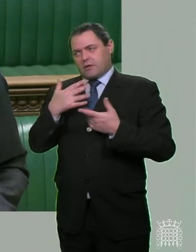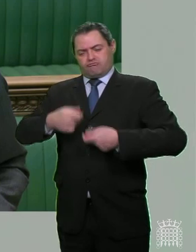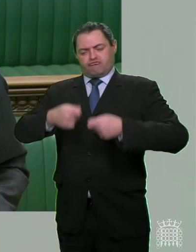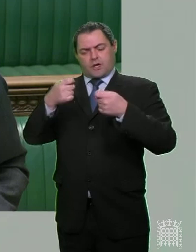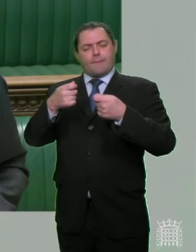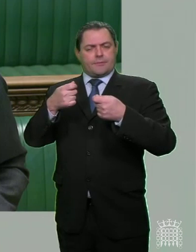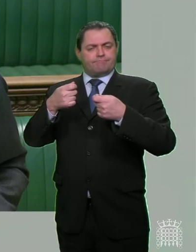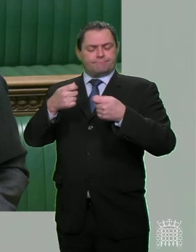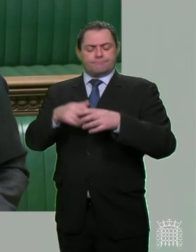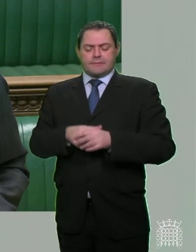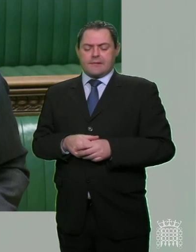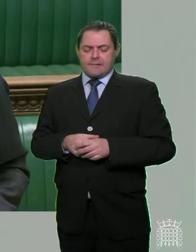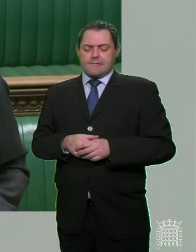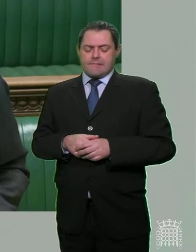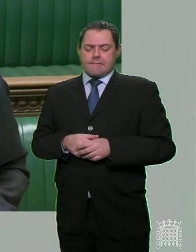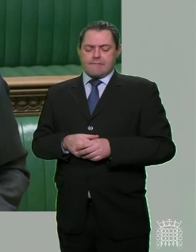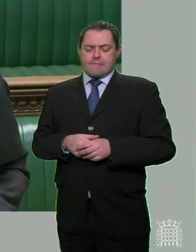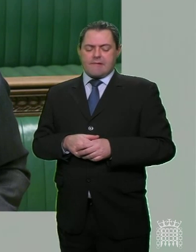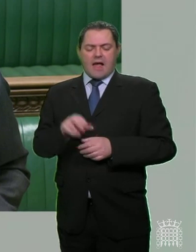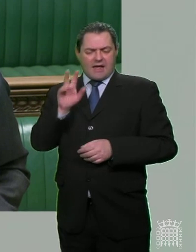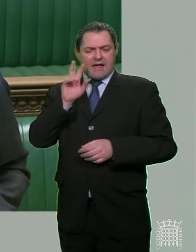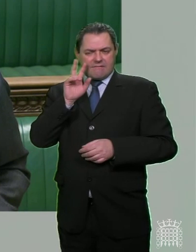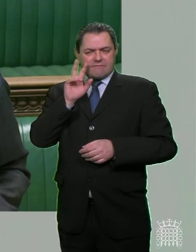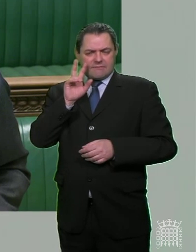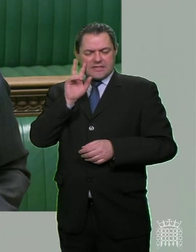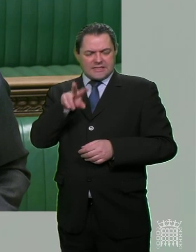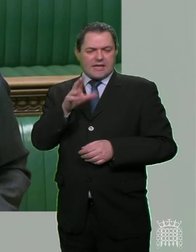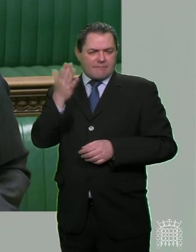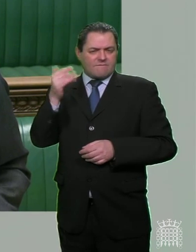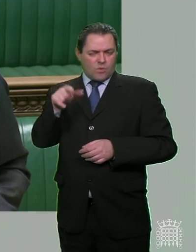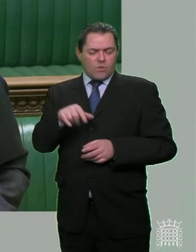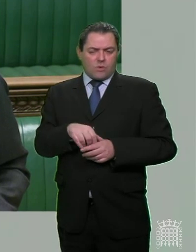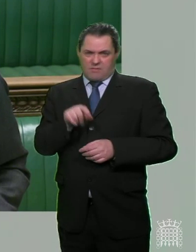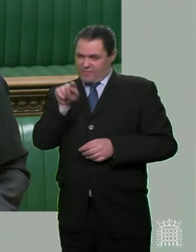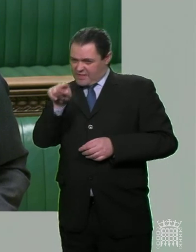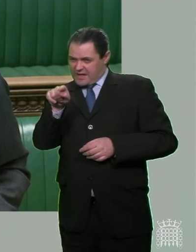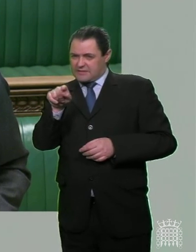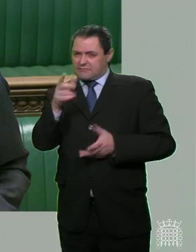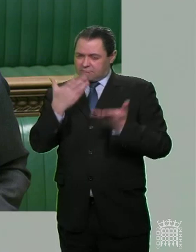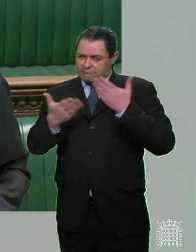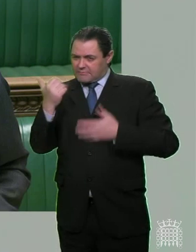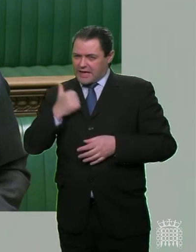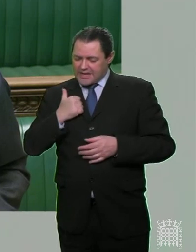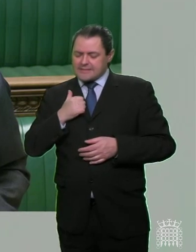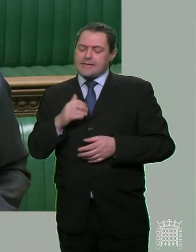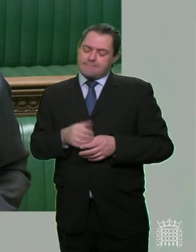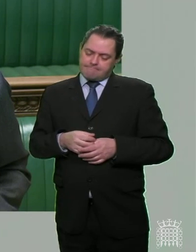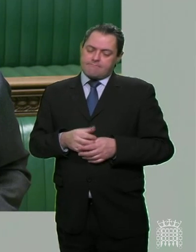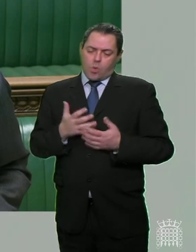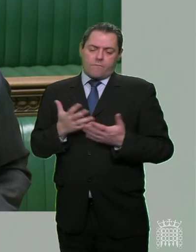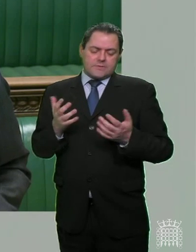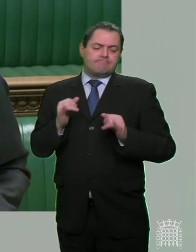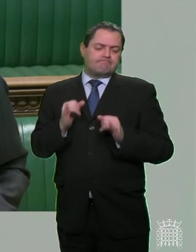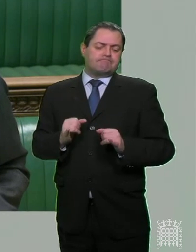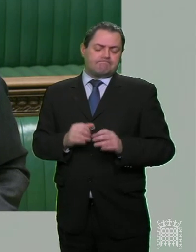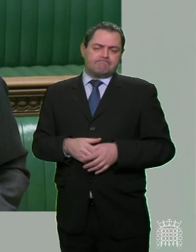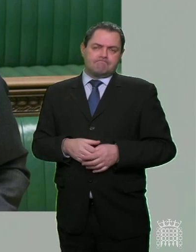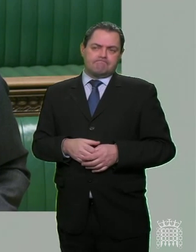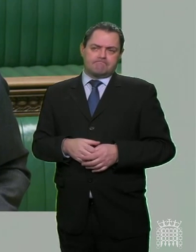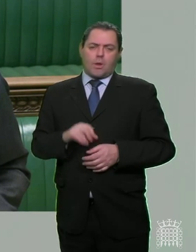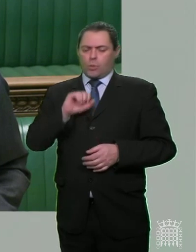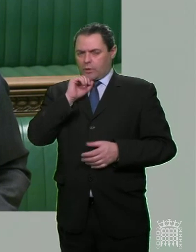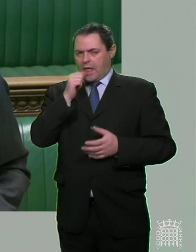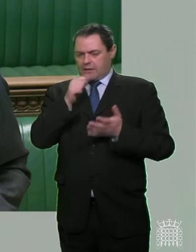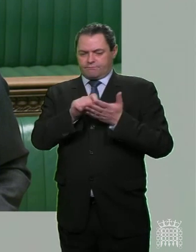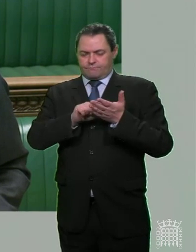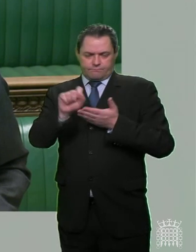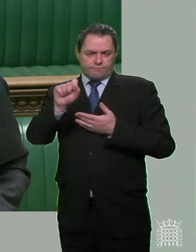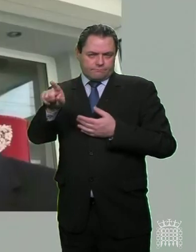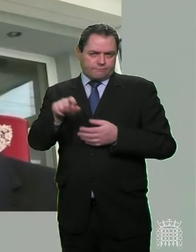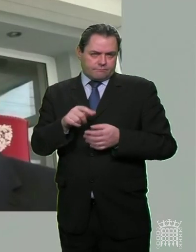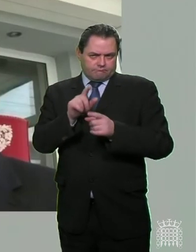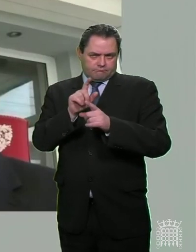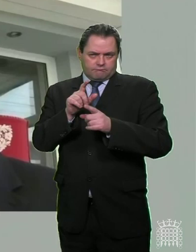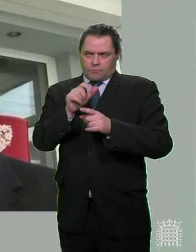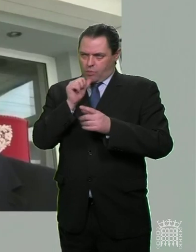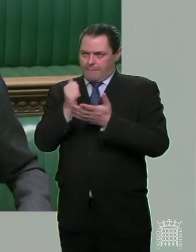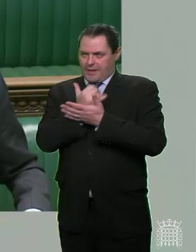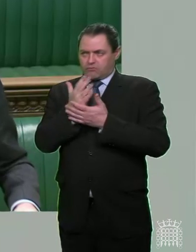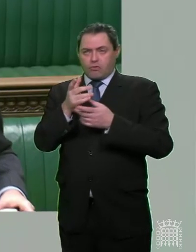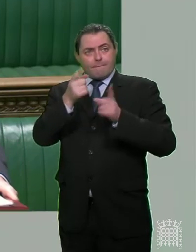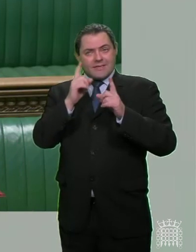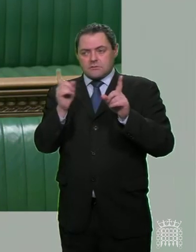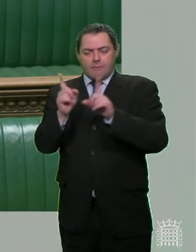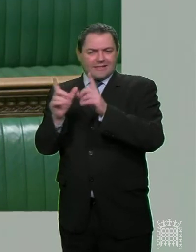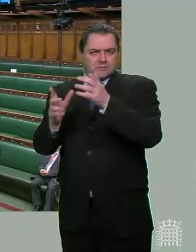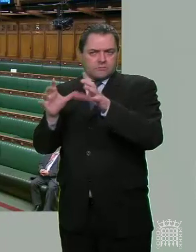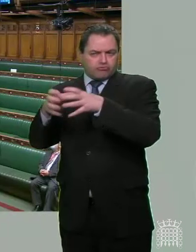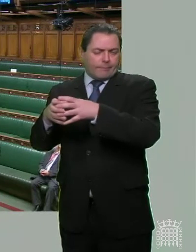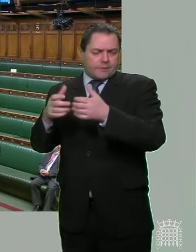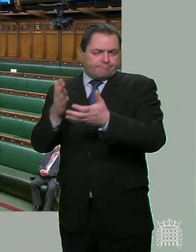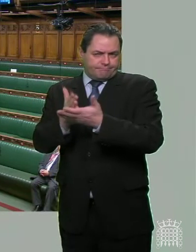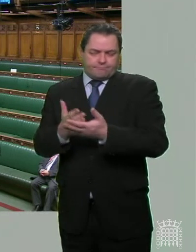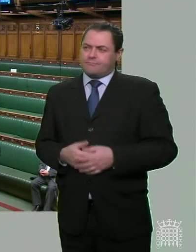I have come across this problem before, but the case he describes is obviously acute and I will ensure that he gets the meeting he desires with the relevant Minister.